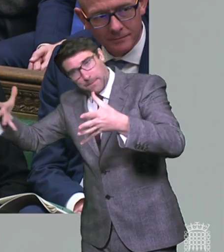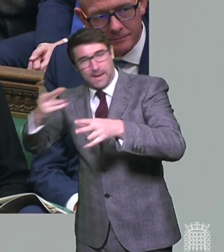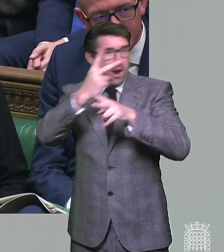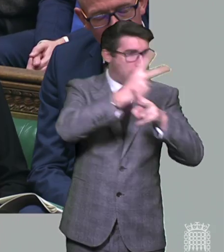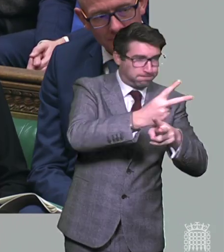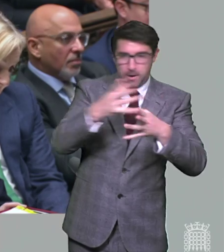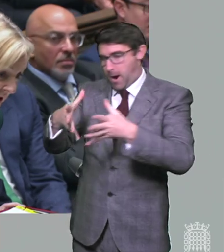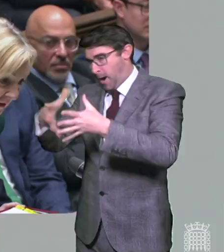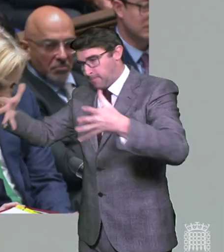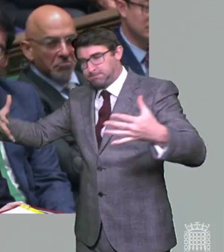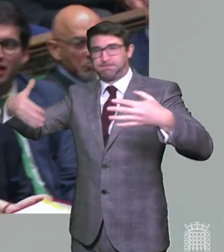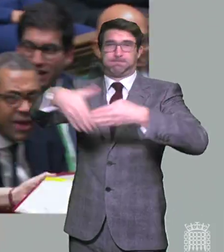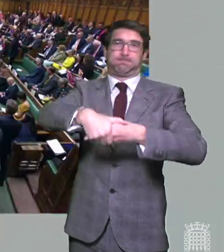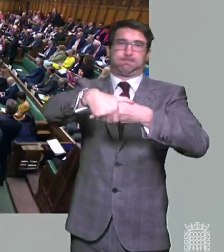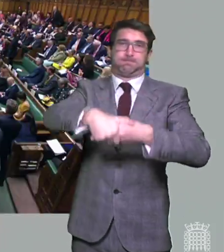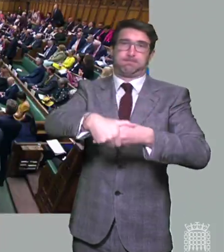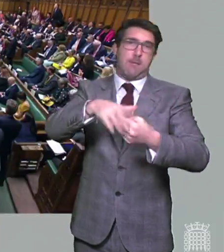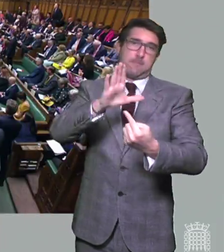Those two things go hand in hand.